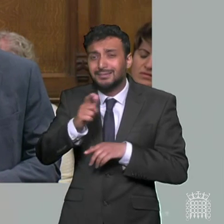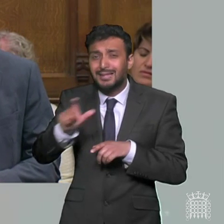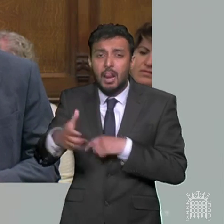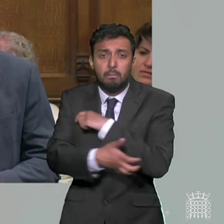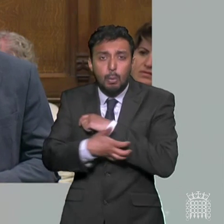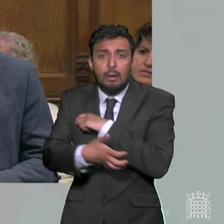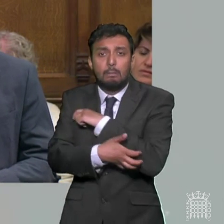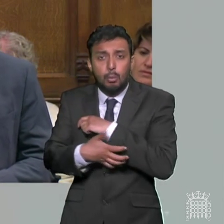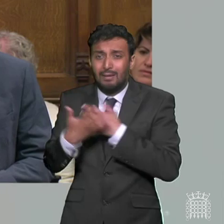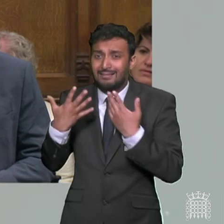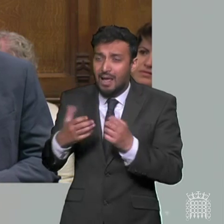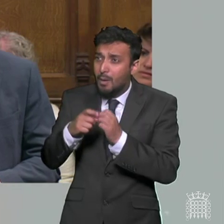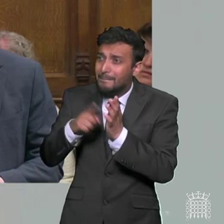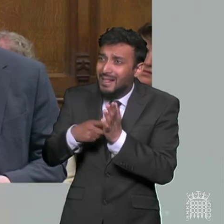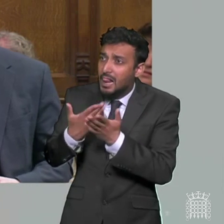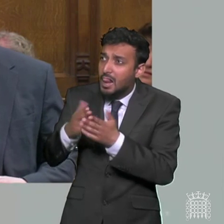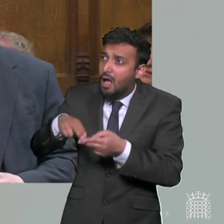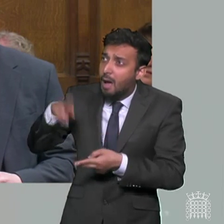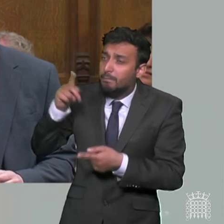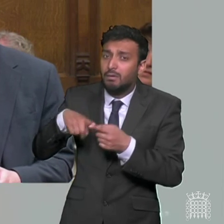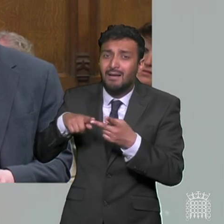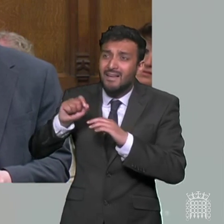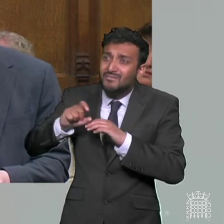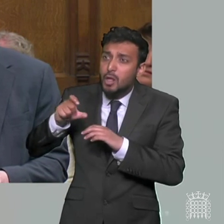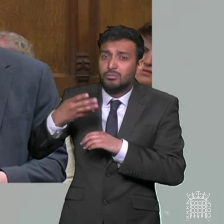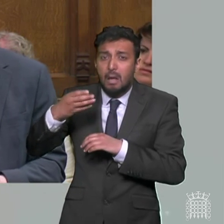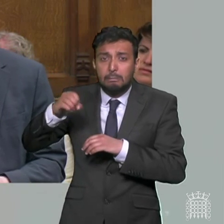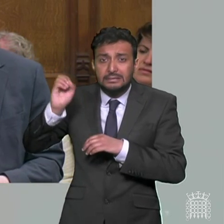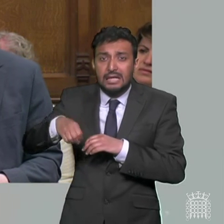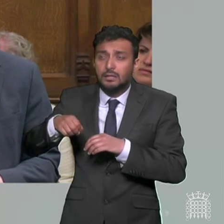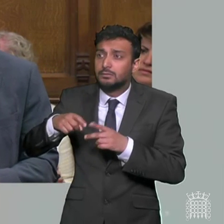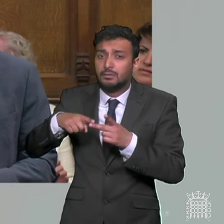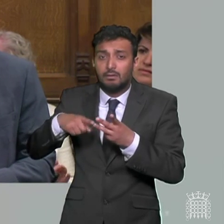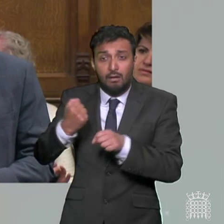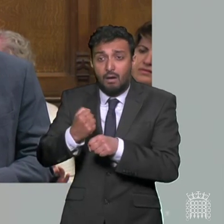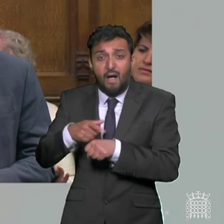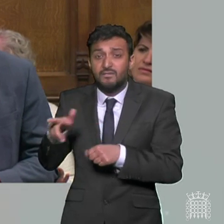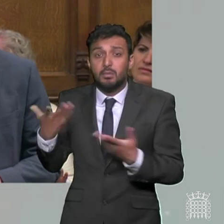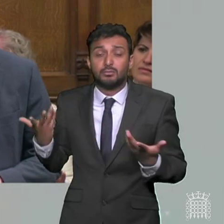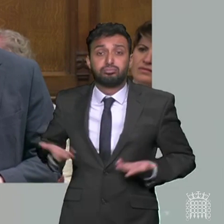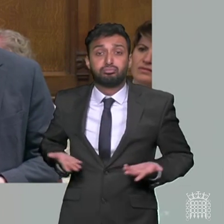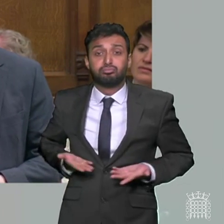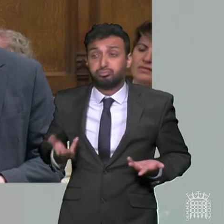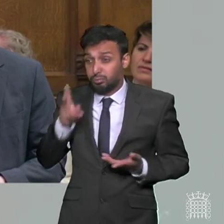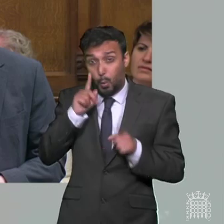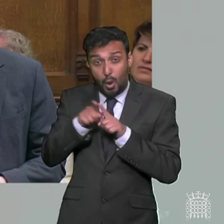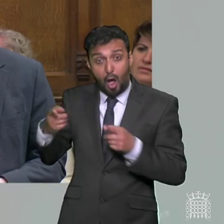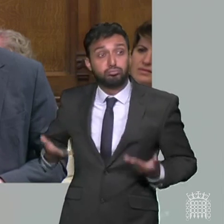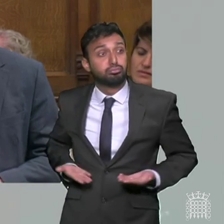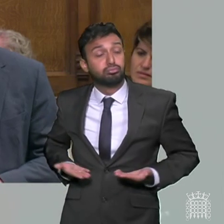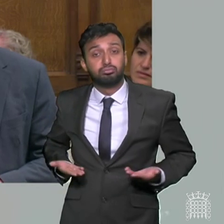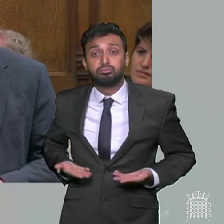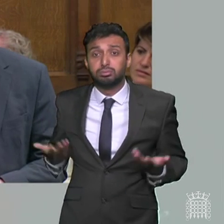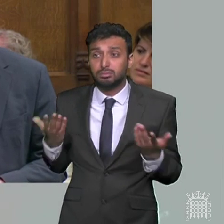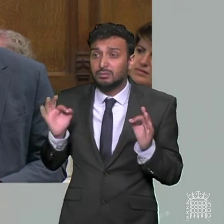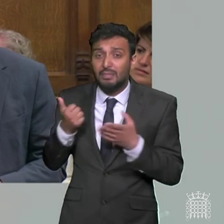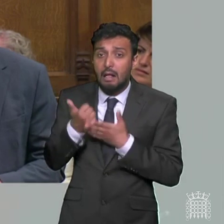Bills are rising and inflation is at 9%, yet the Government seem incapable and, frankly, a little disinterested in doing anything to help out.